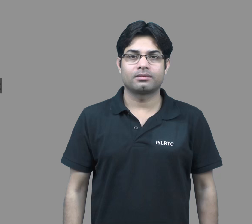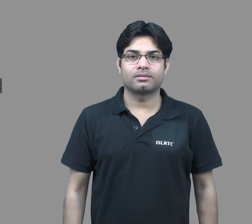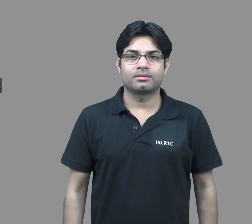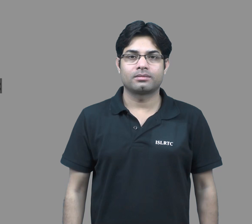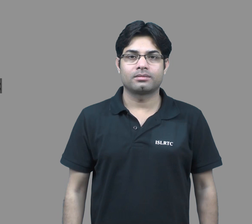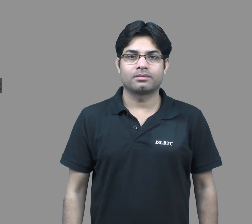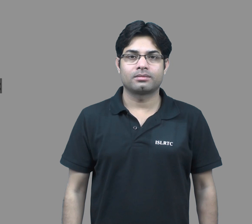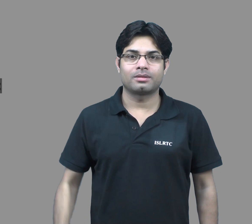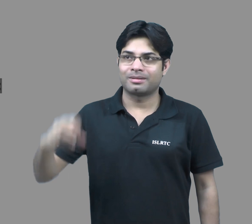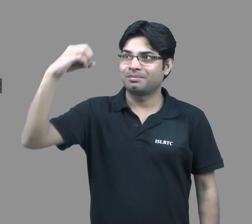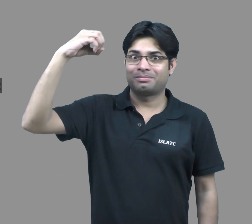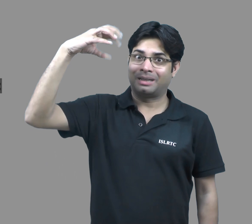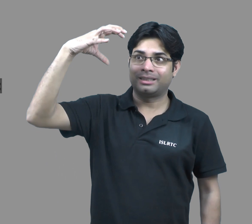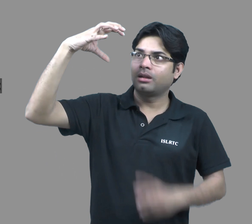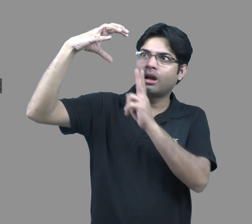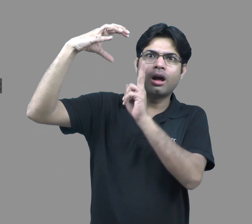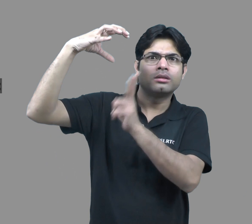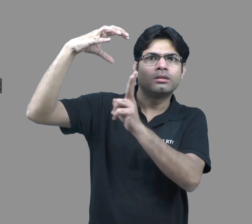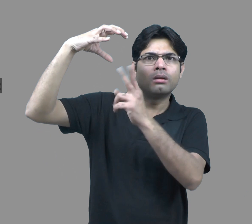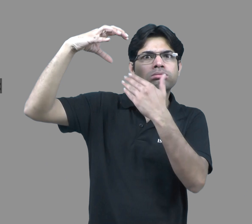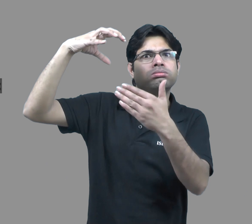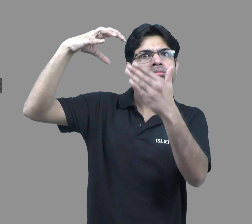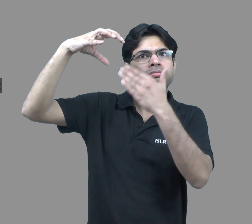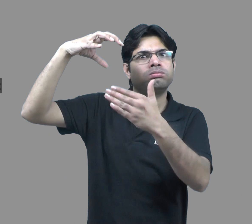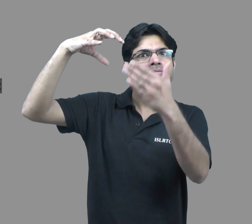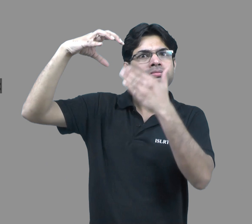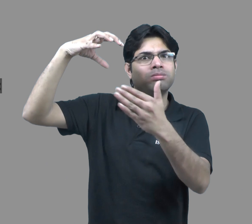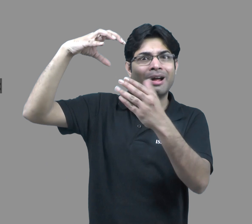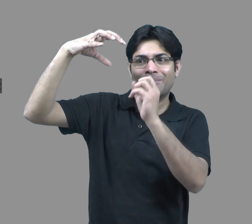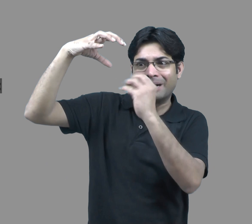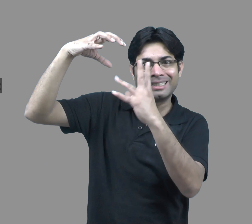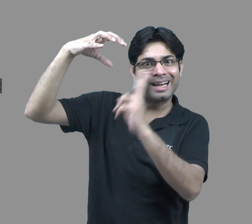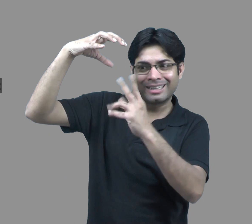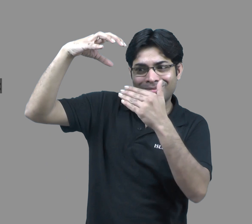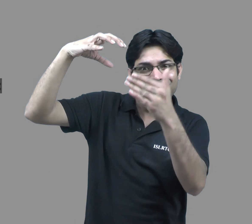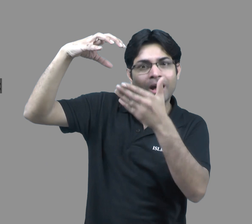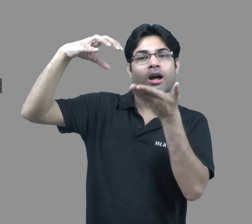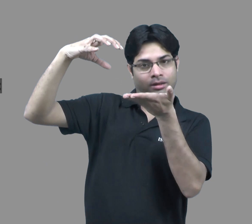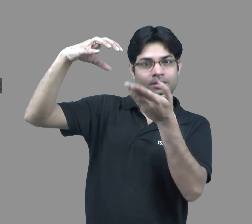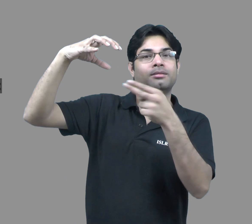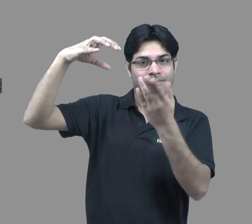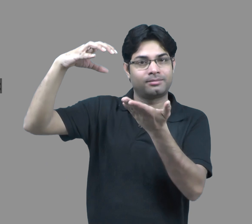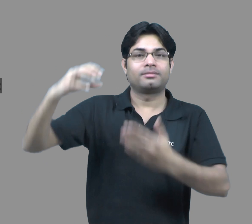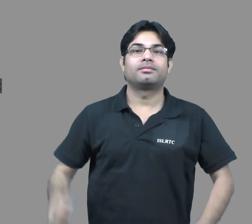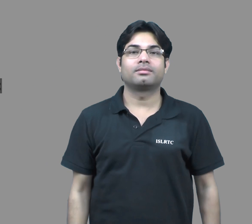Steady Current